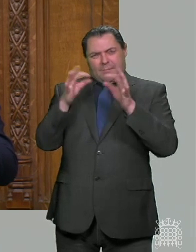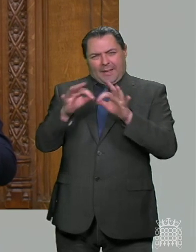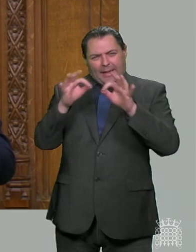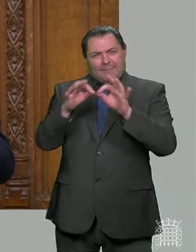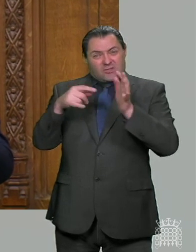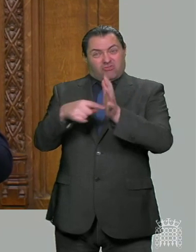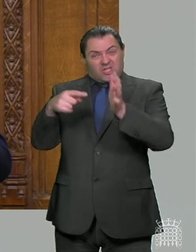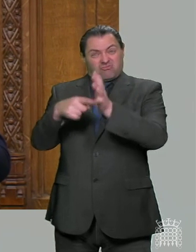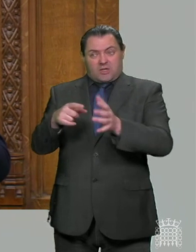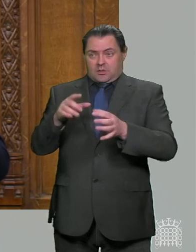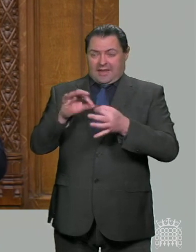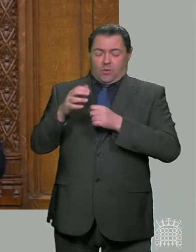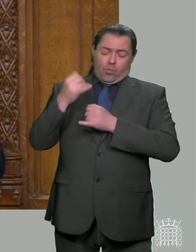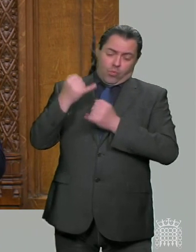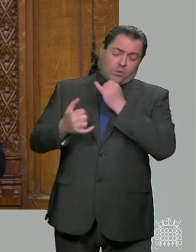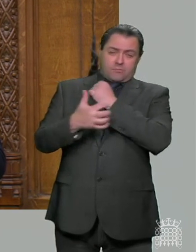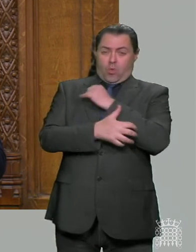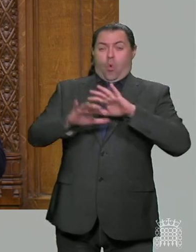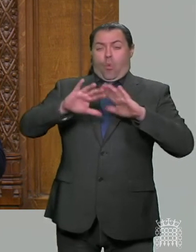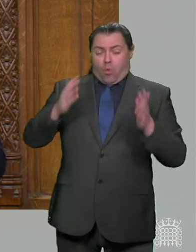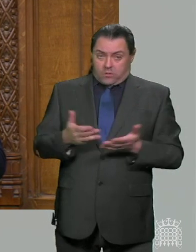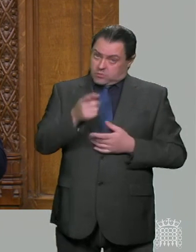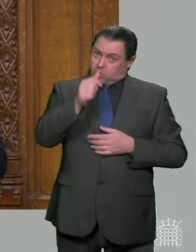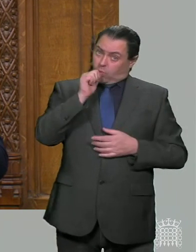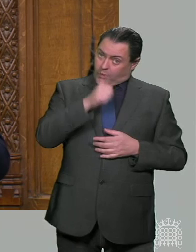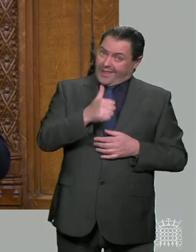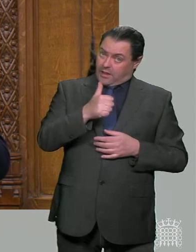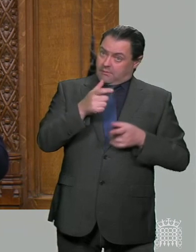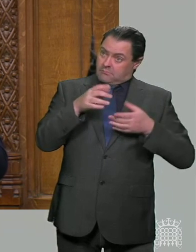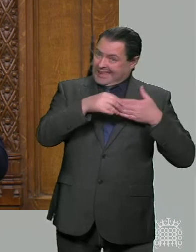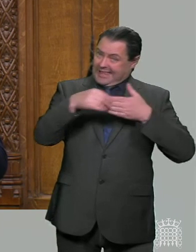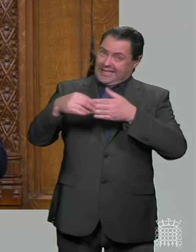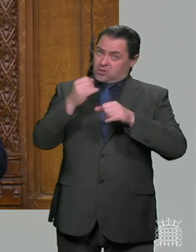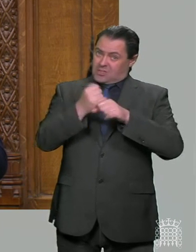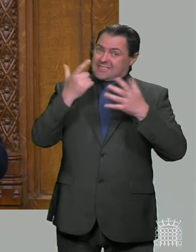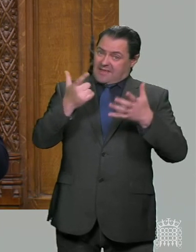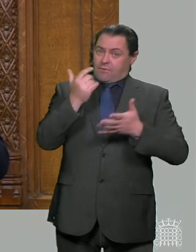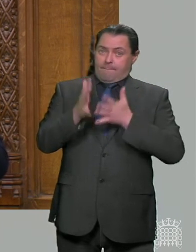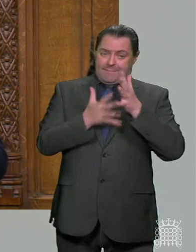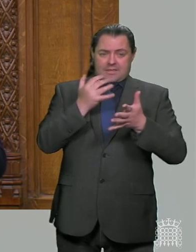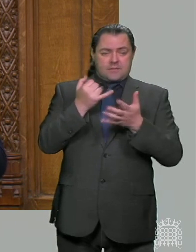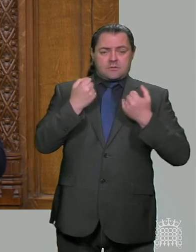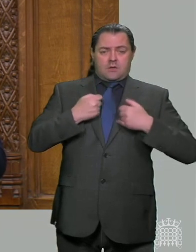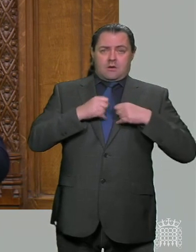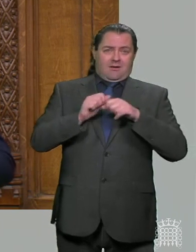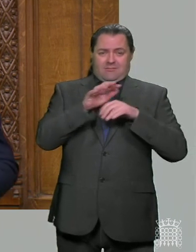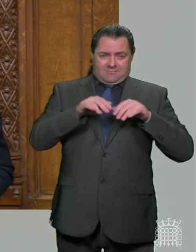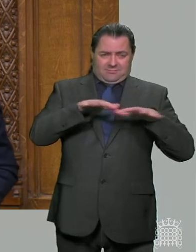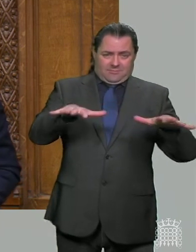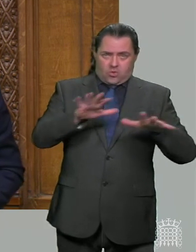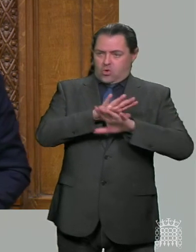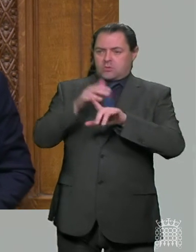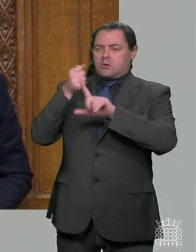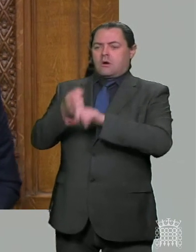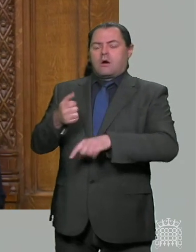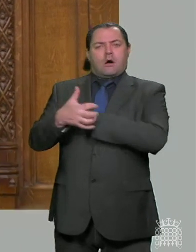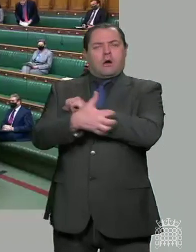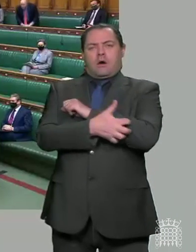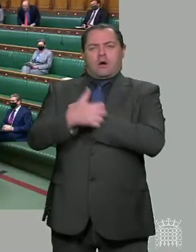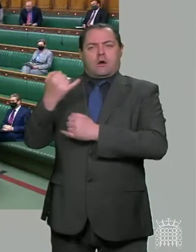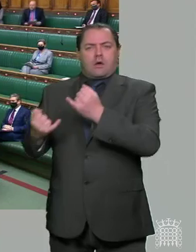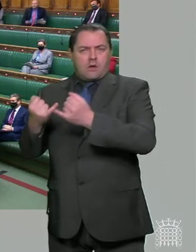Will the Prime Minister today commit to leading that argument at the G7, so that a pandemic of disease does not now become a pandemic of poverty?